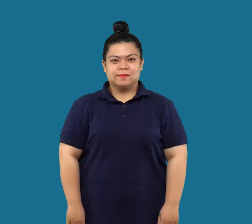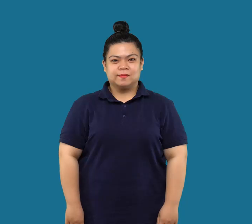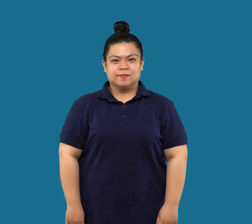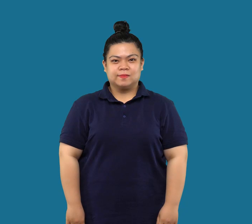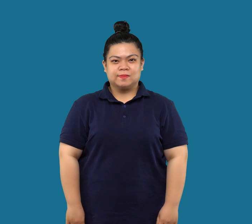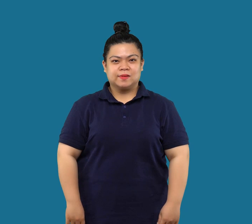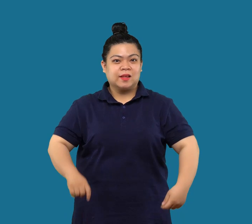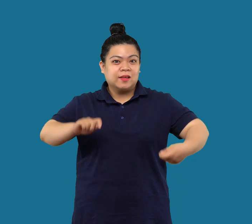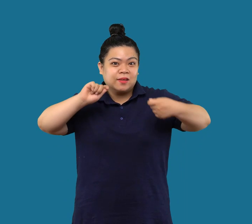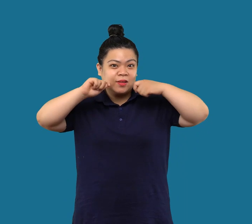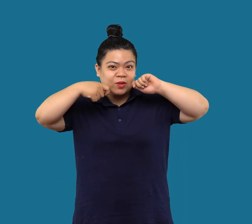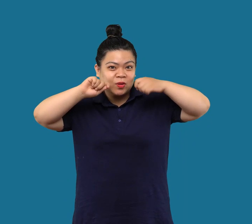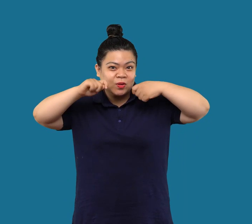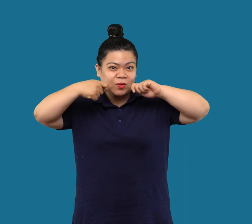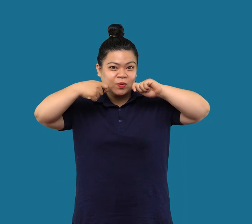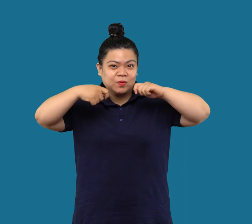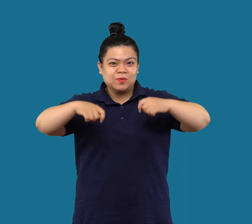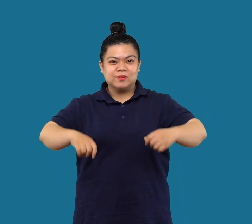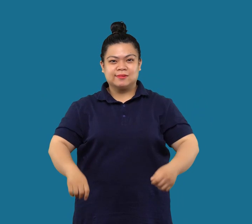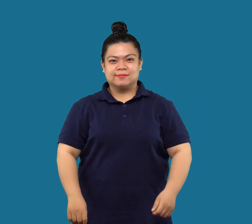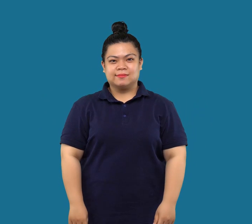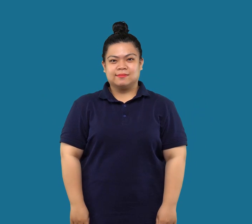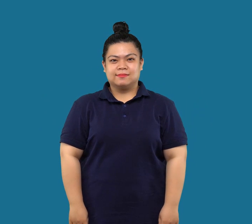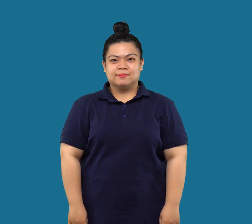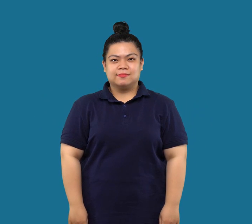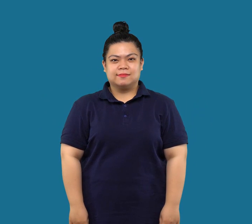kẹo